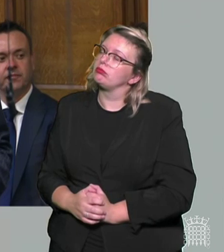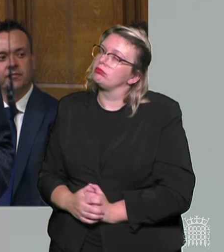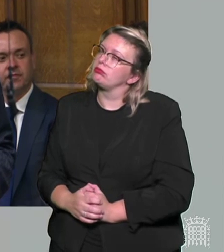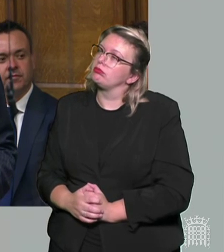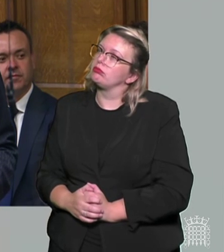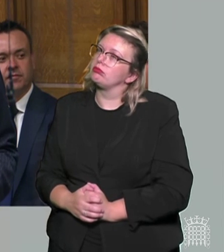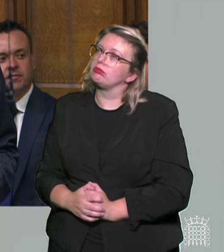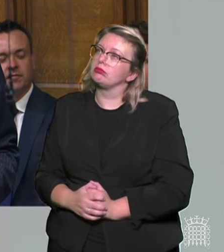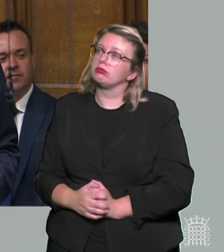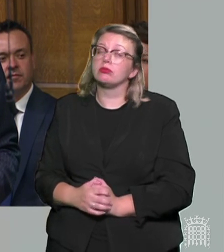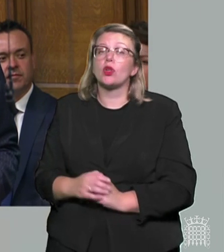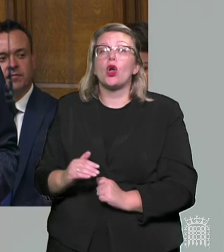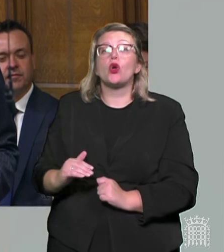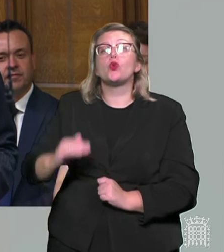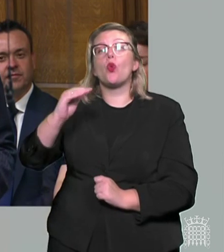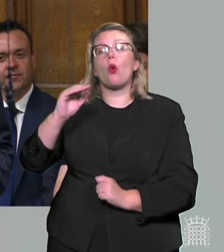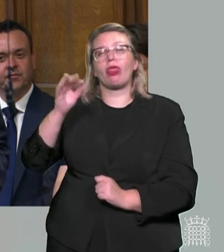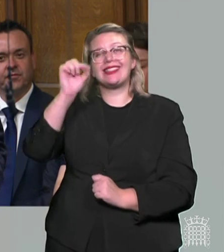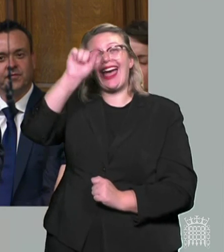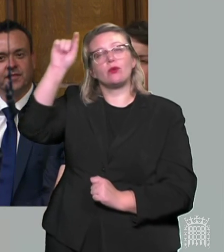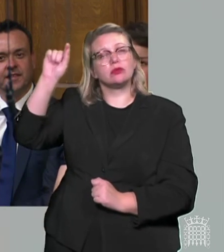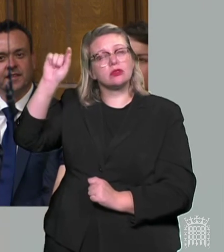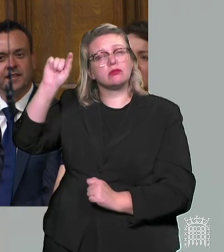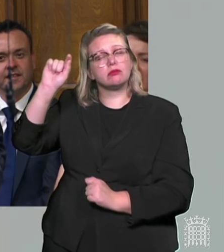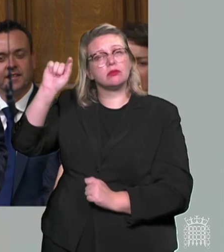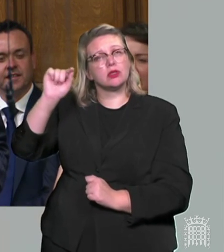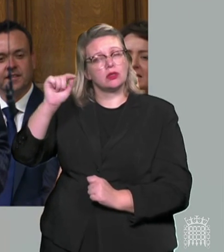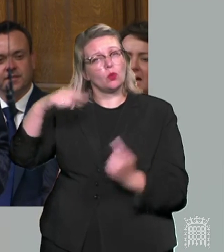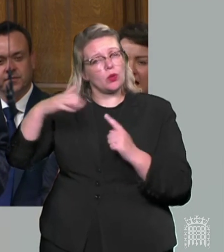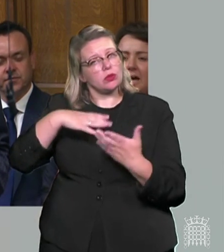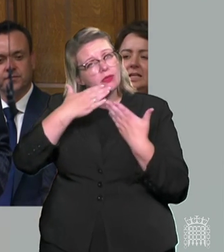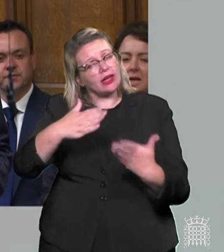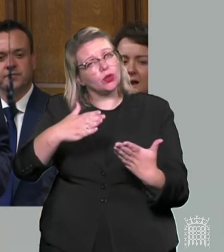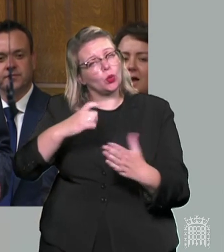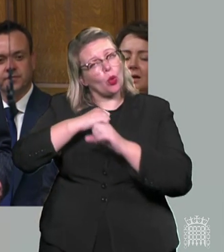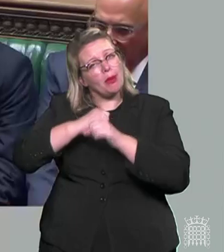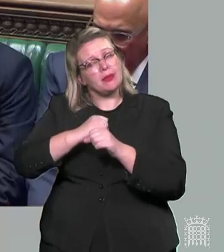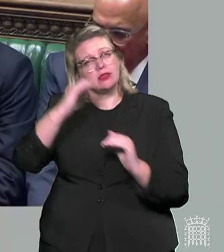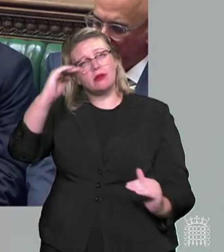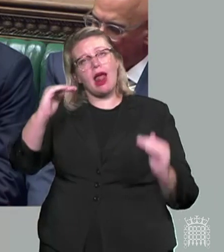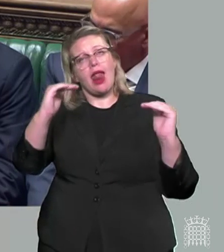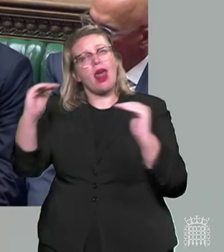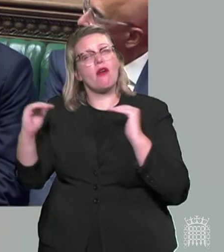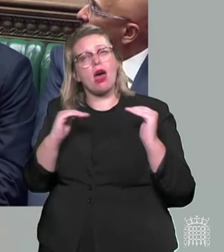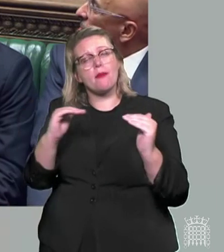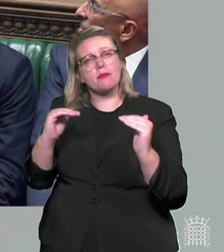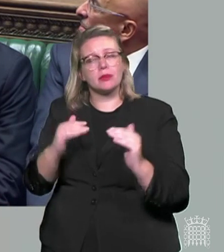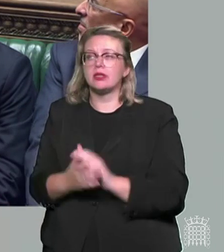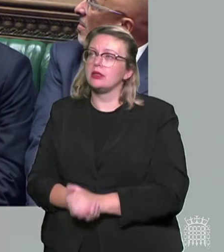On behalf of northern towns, may I thank him for his commitment to levelling up?